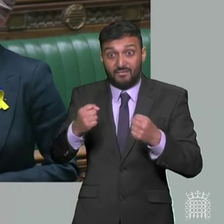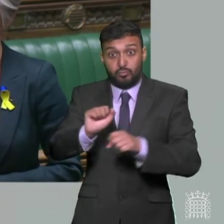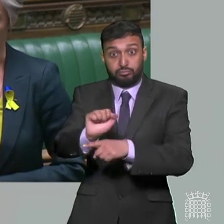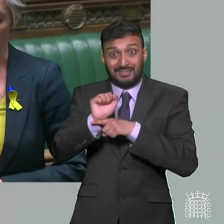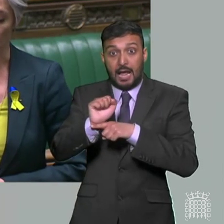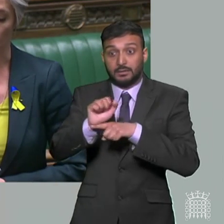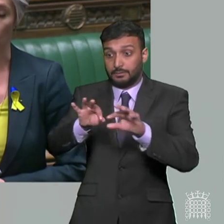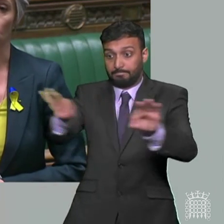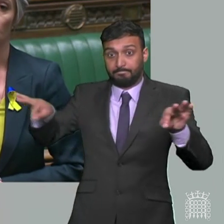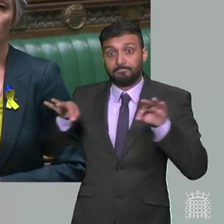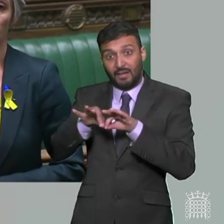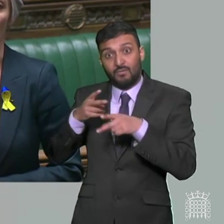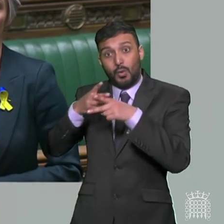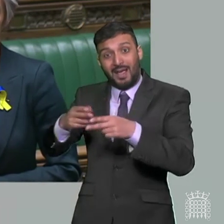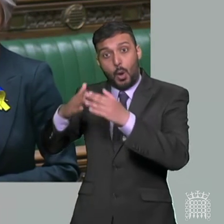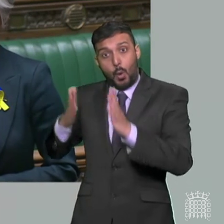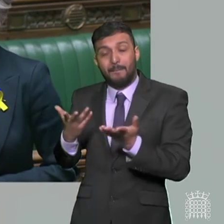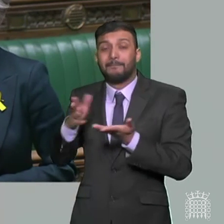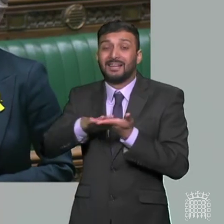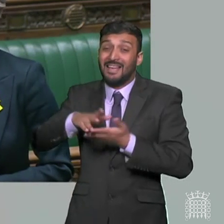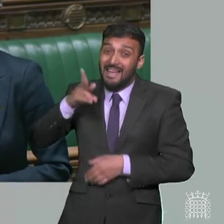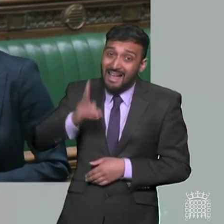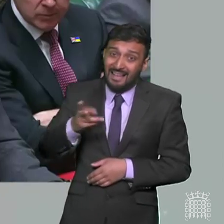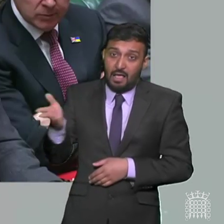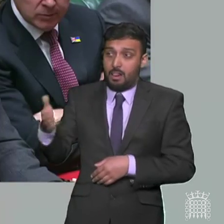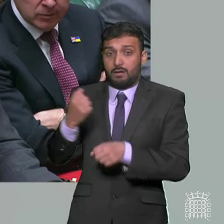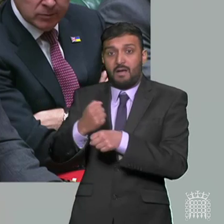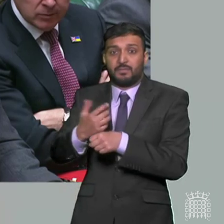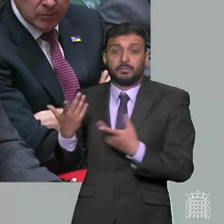The Government have once again been found to have broken the law.